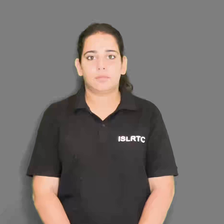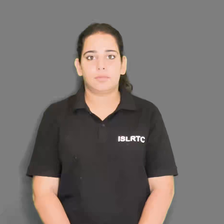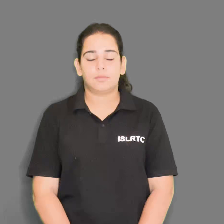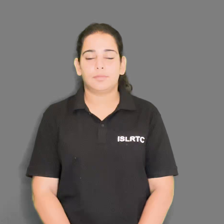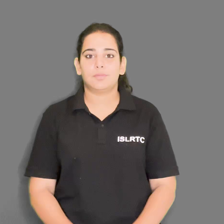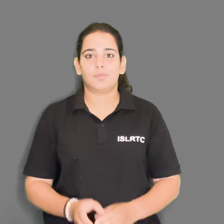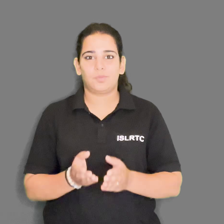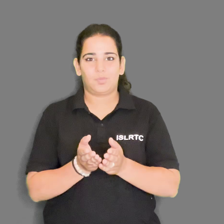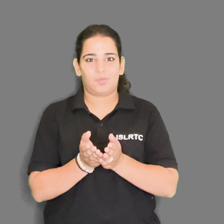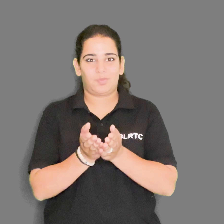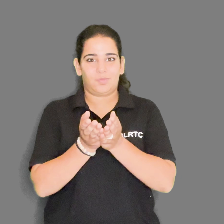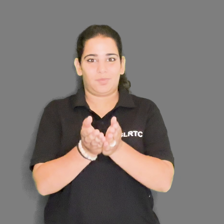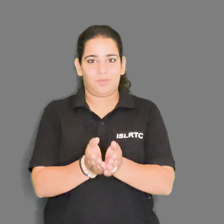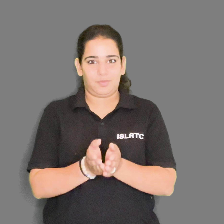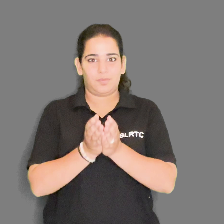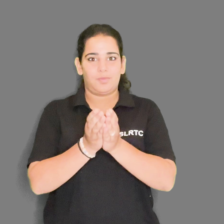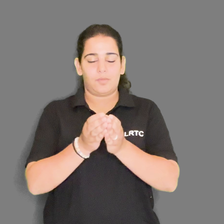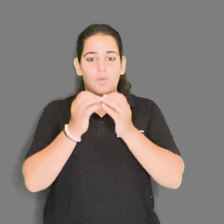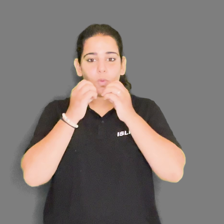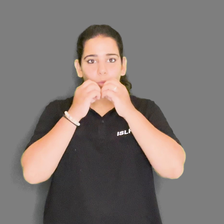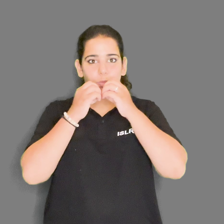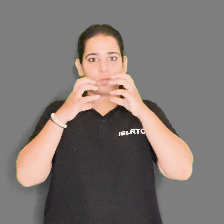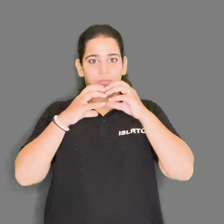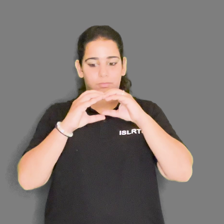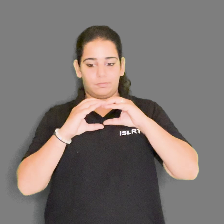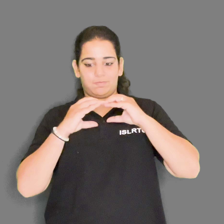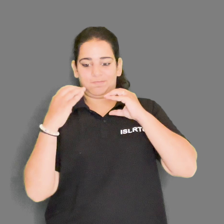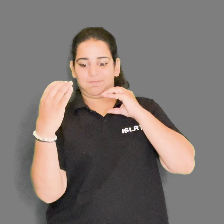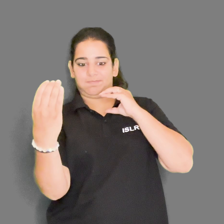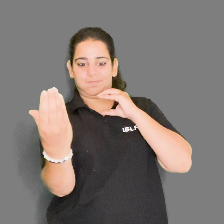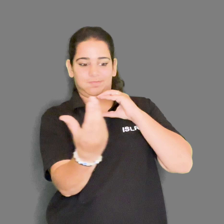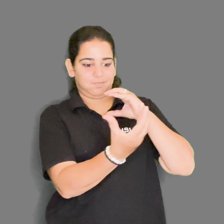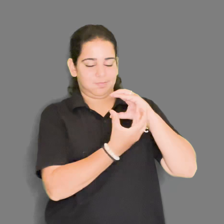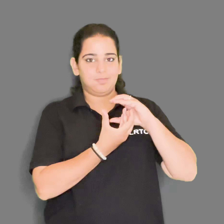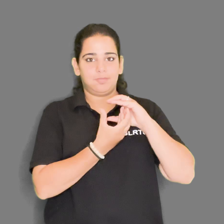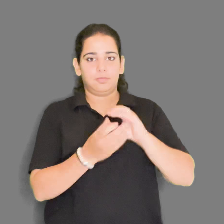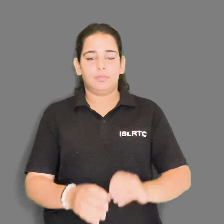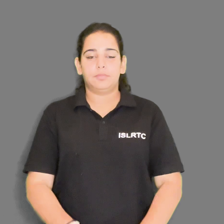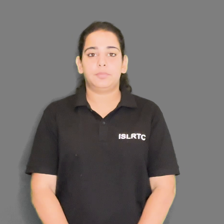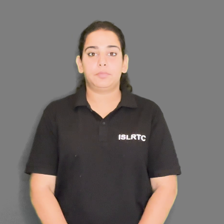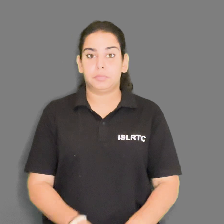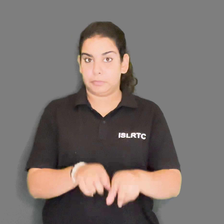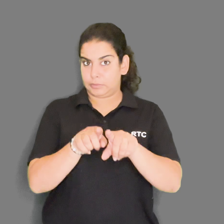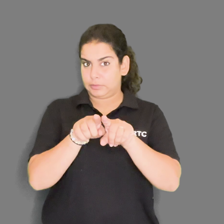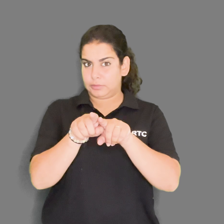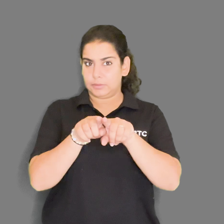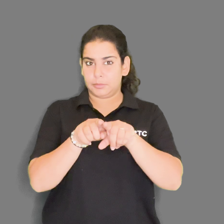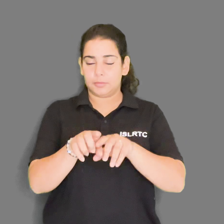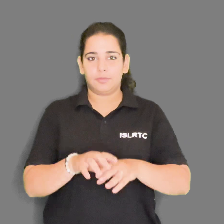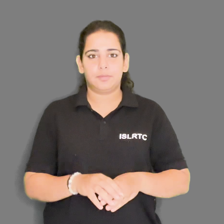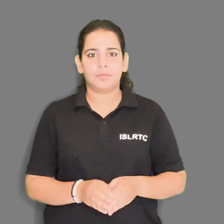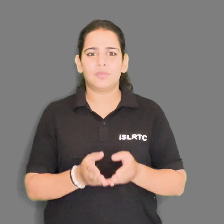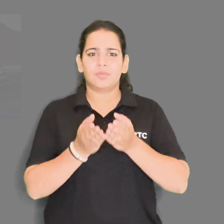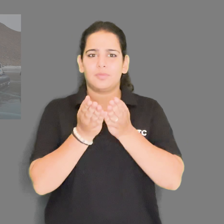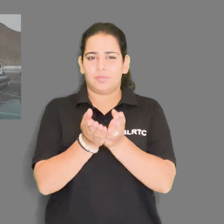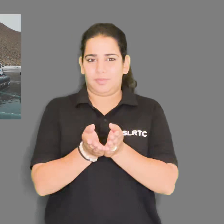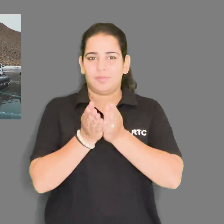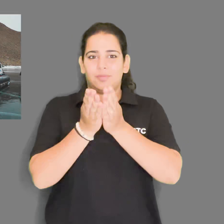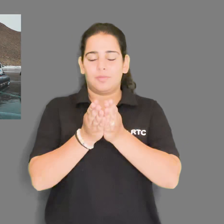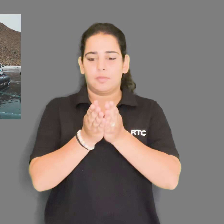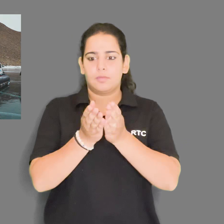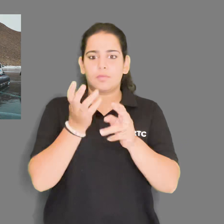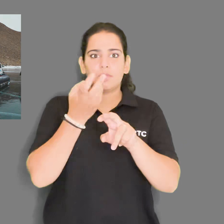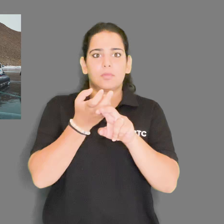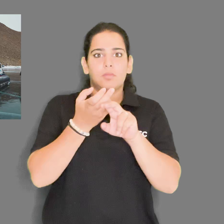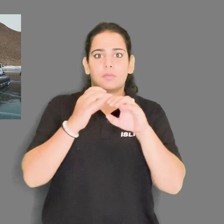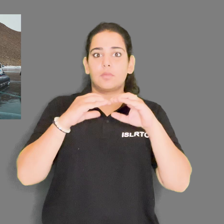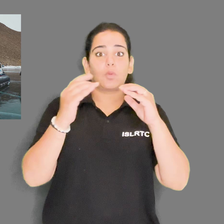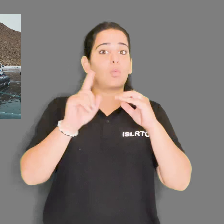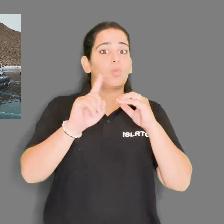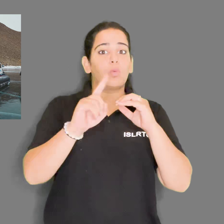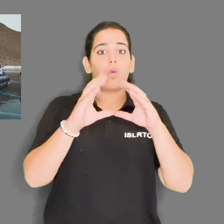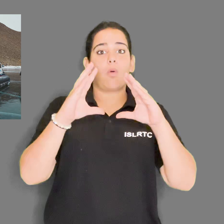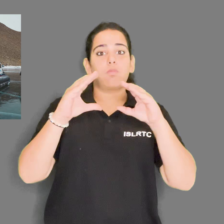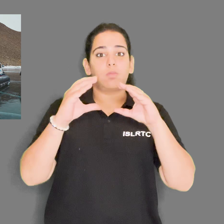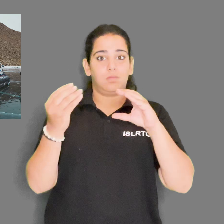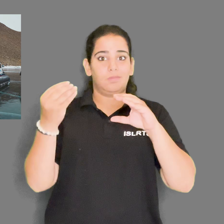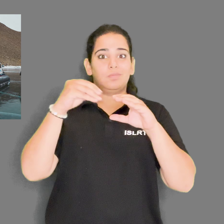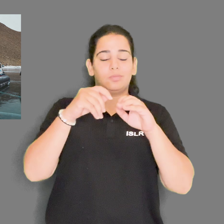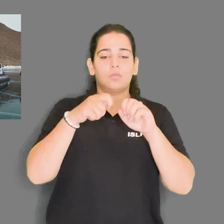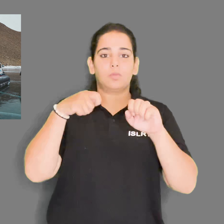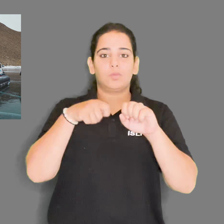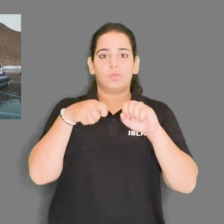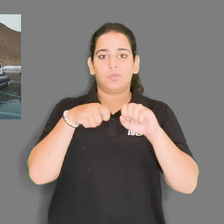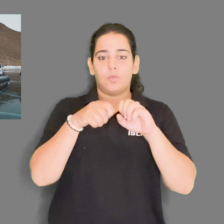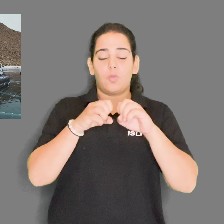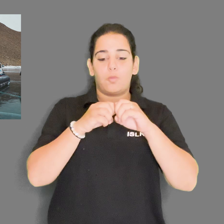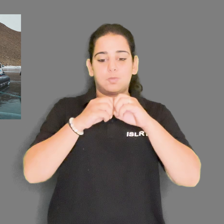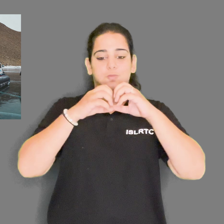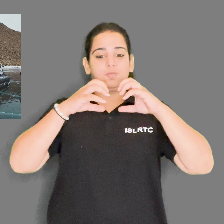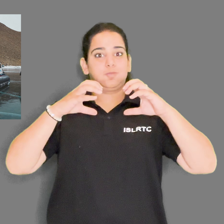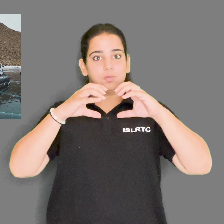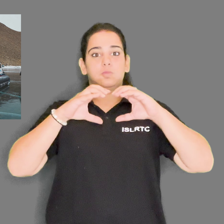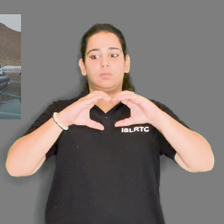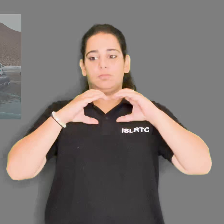Hovercraft A vehicle that travels over water or land on a cushion of air created by large fans